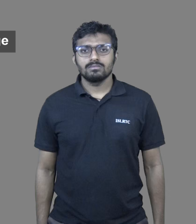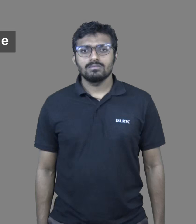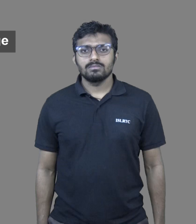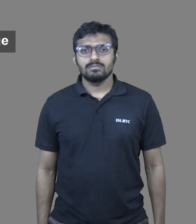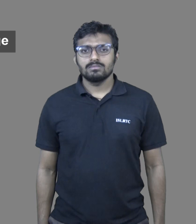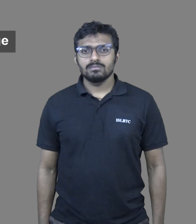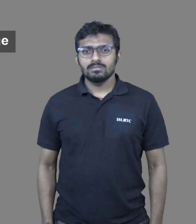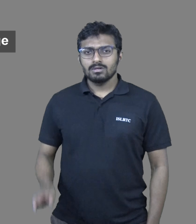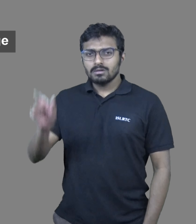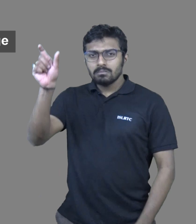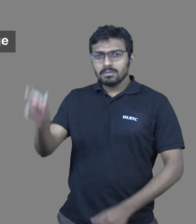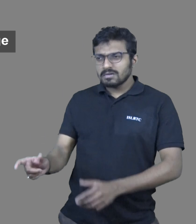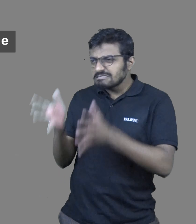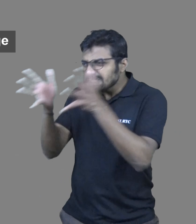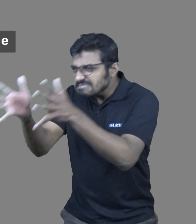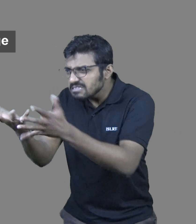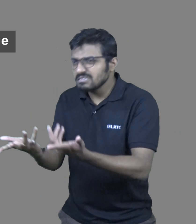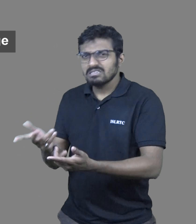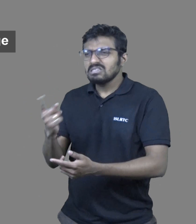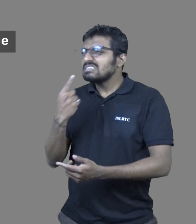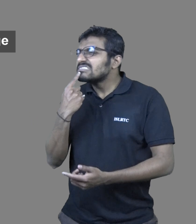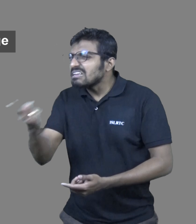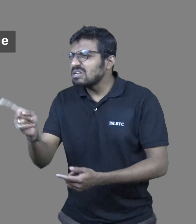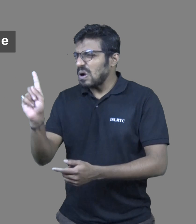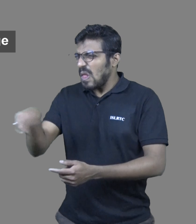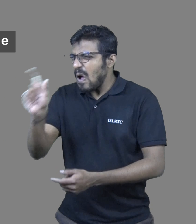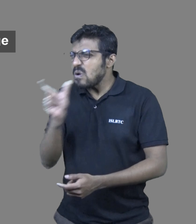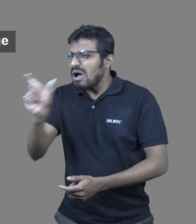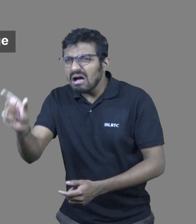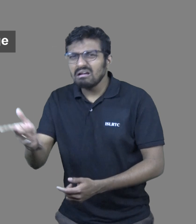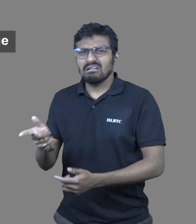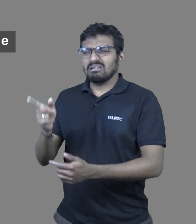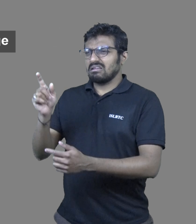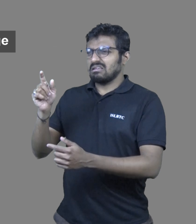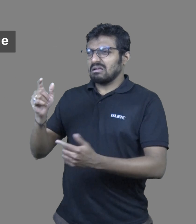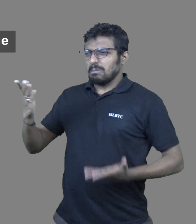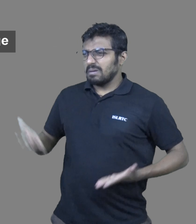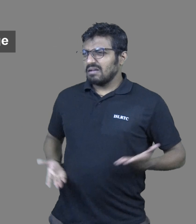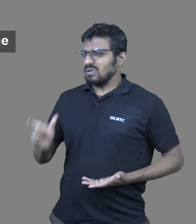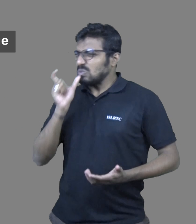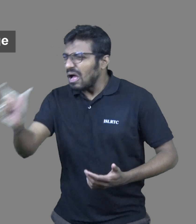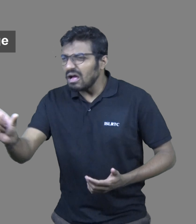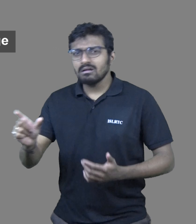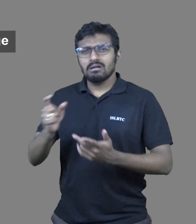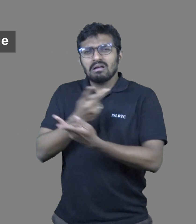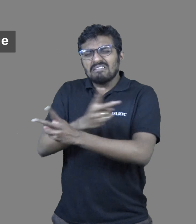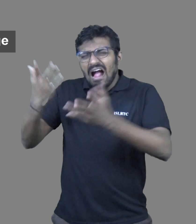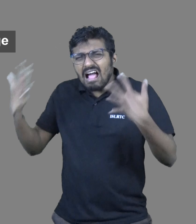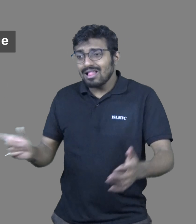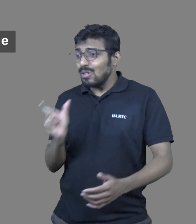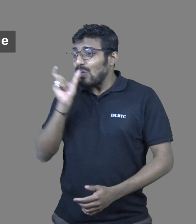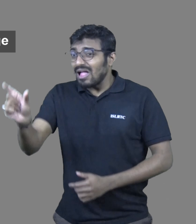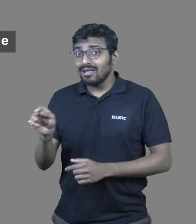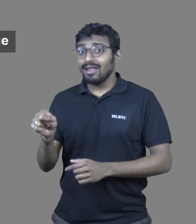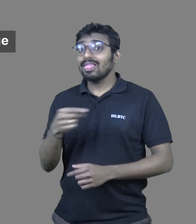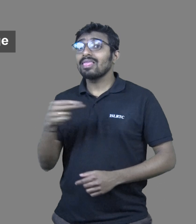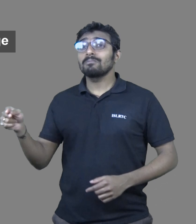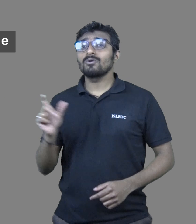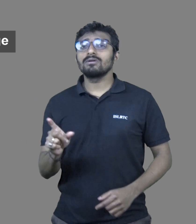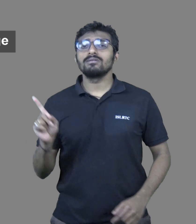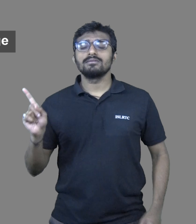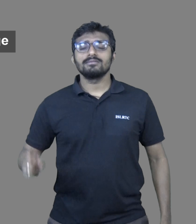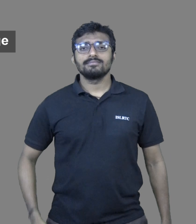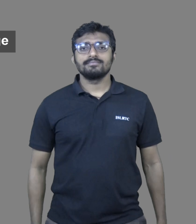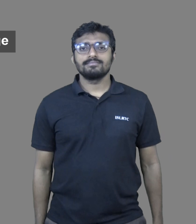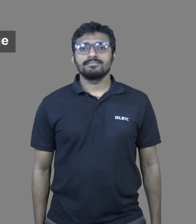Abusive Language